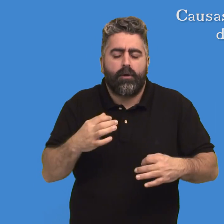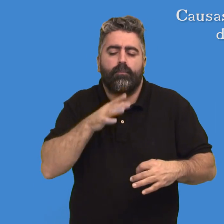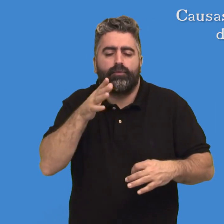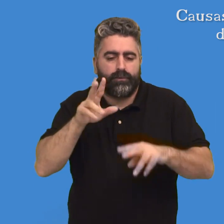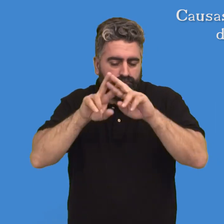motivo